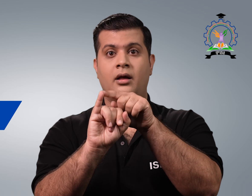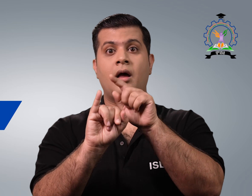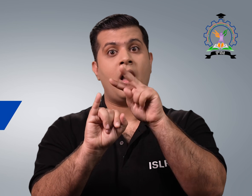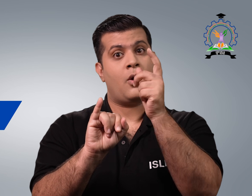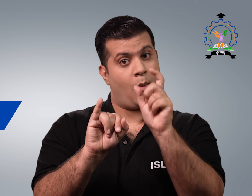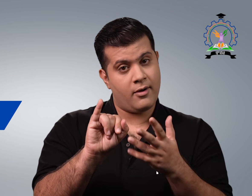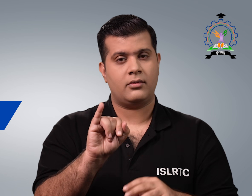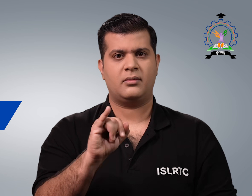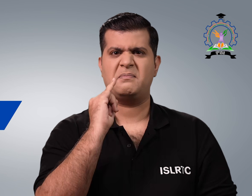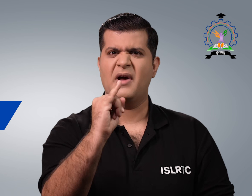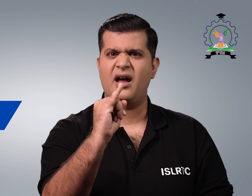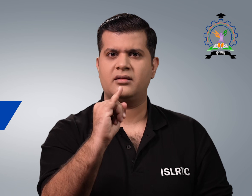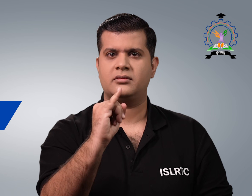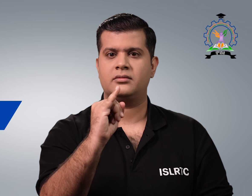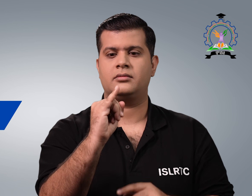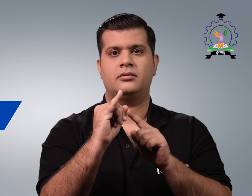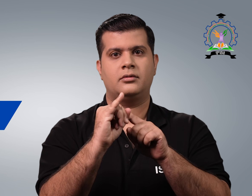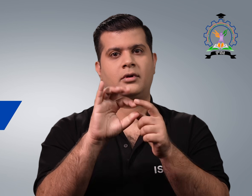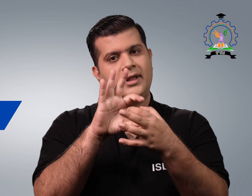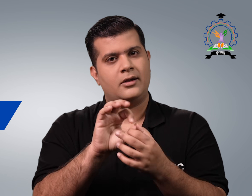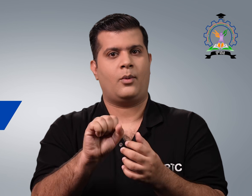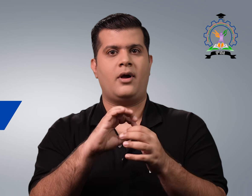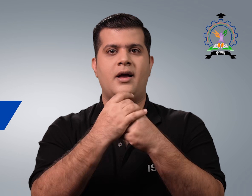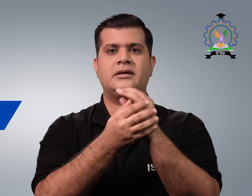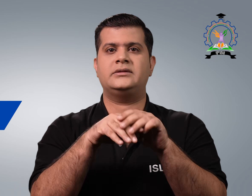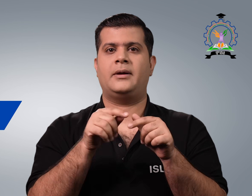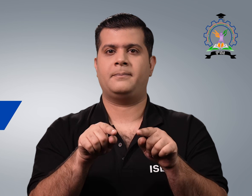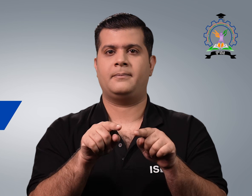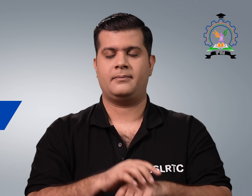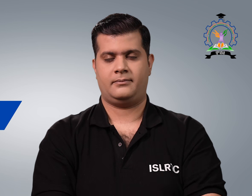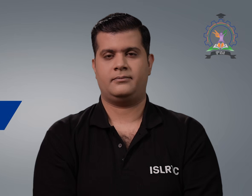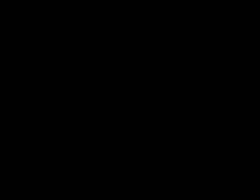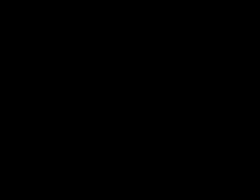The same handshape is used for the sign of bad.